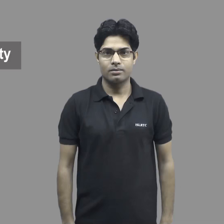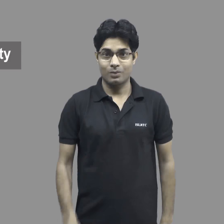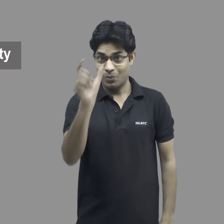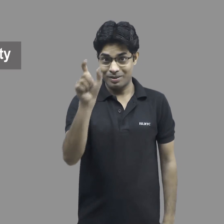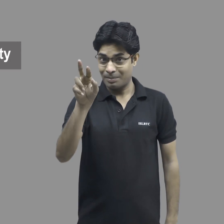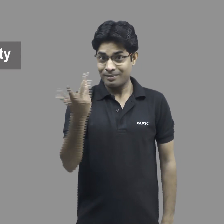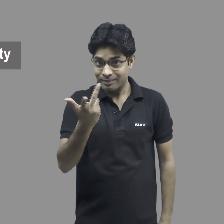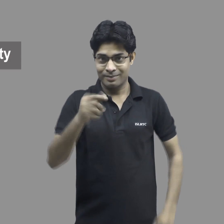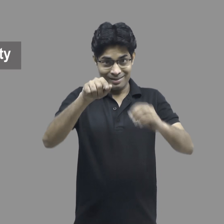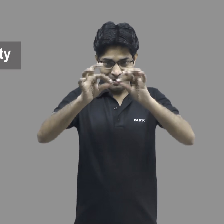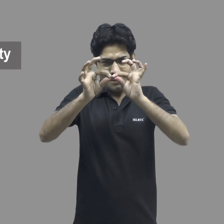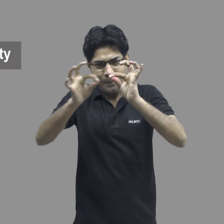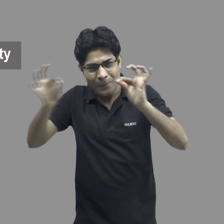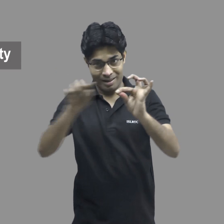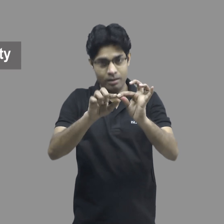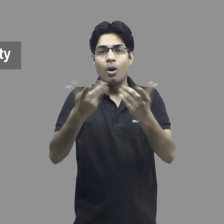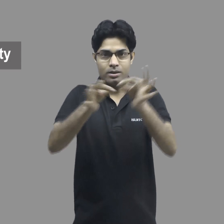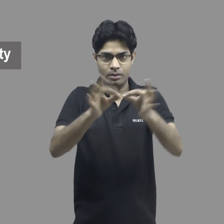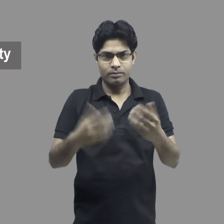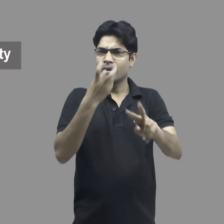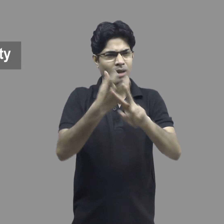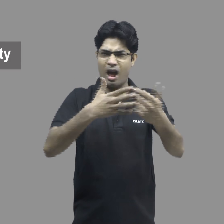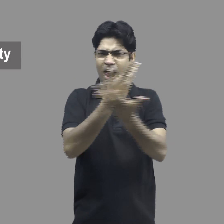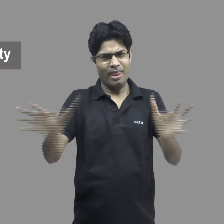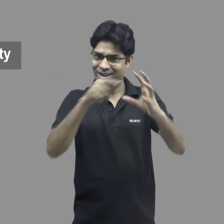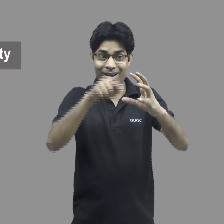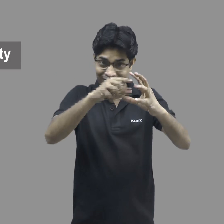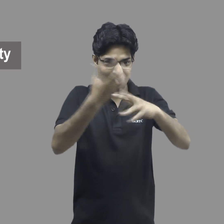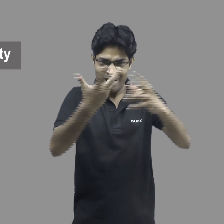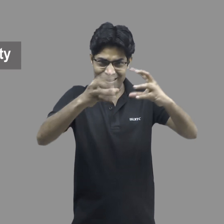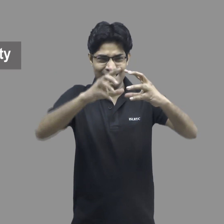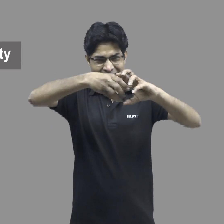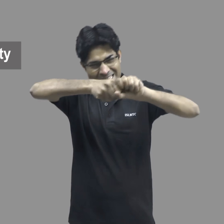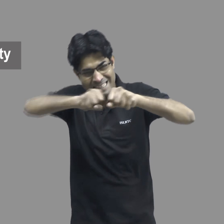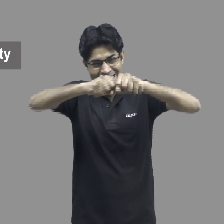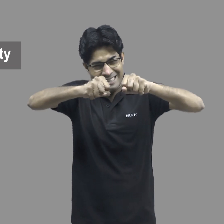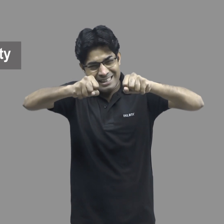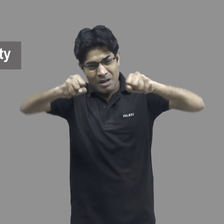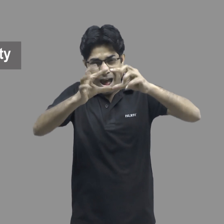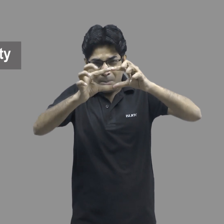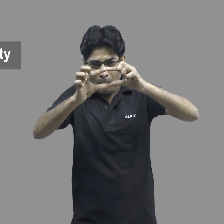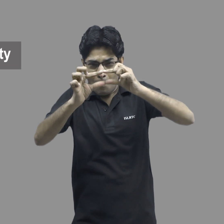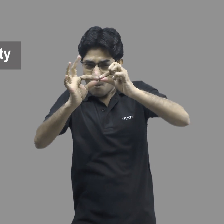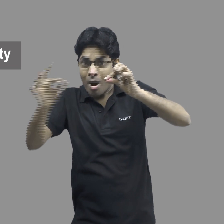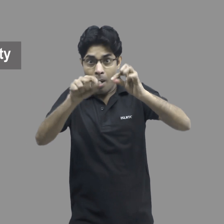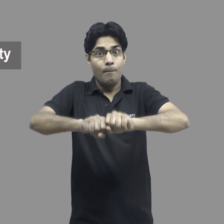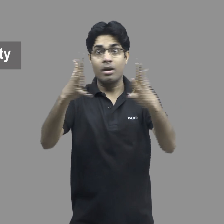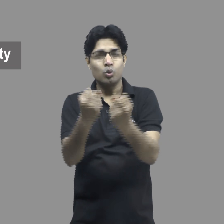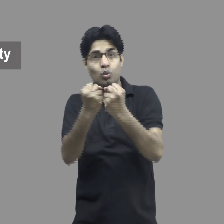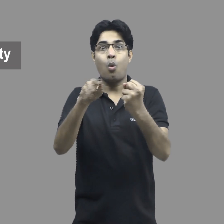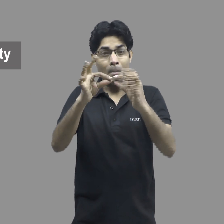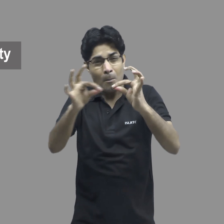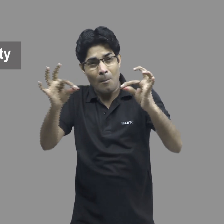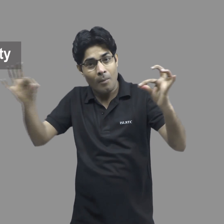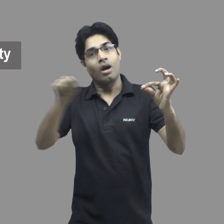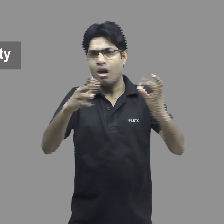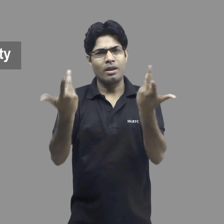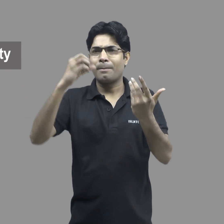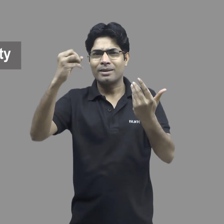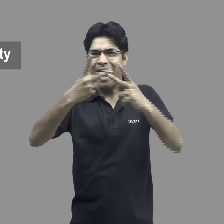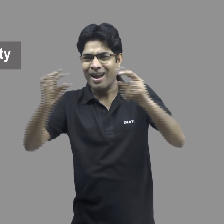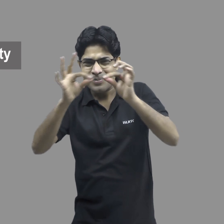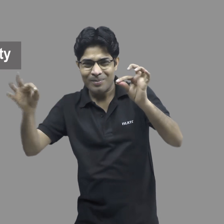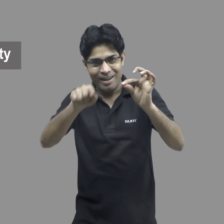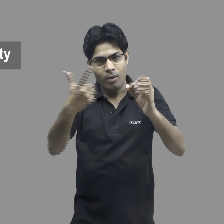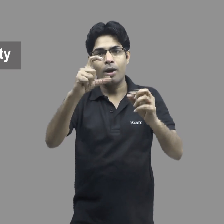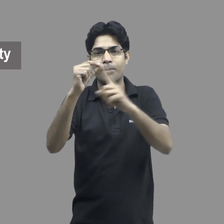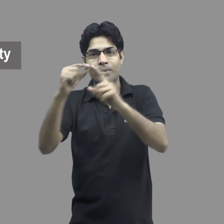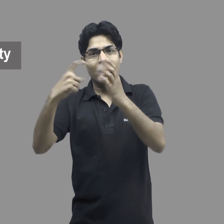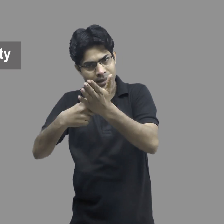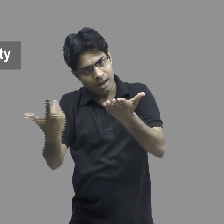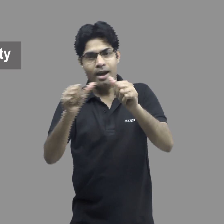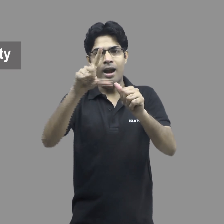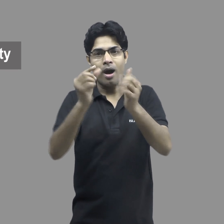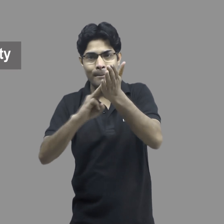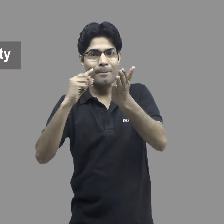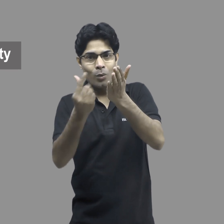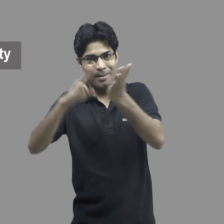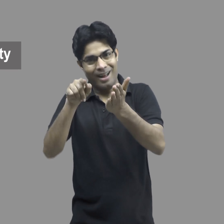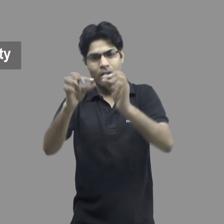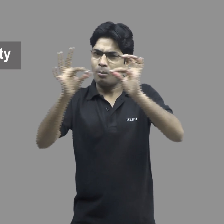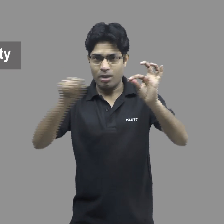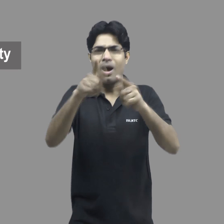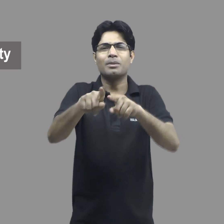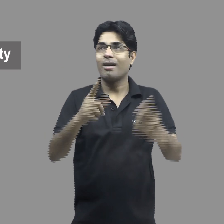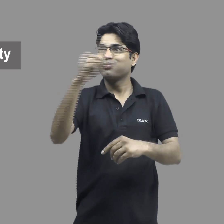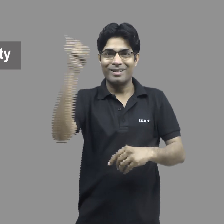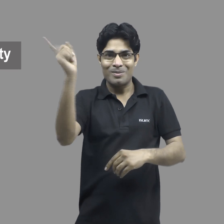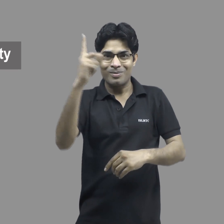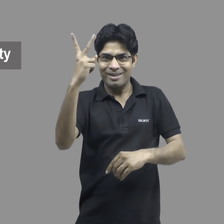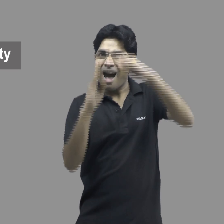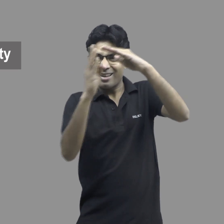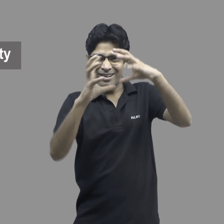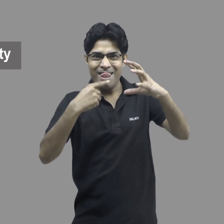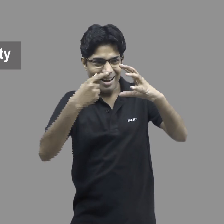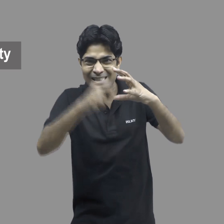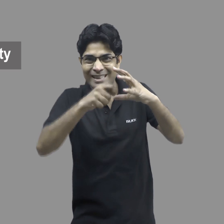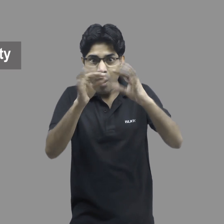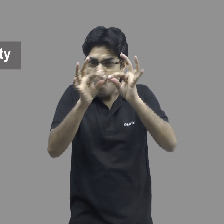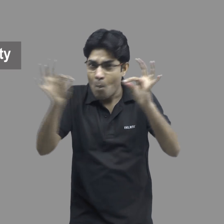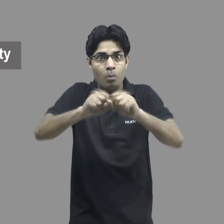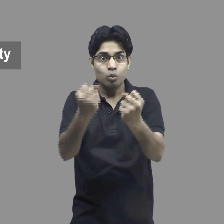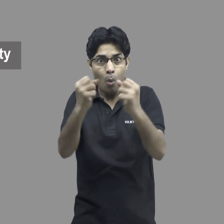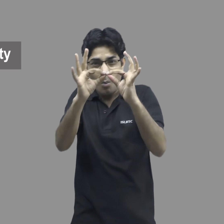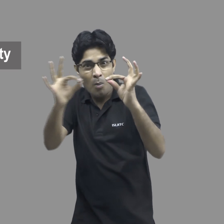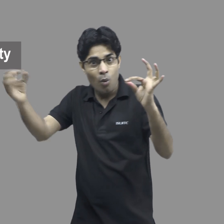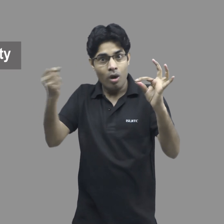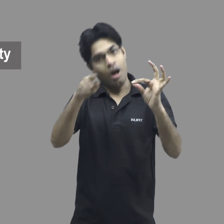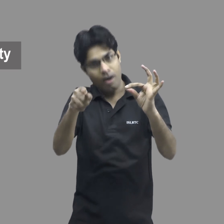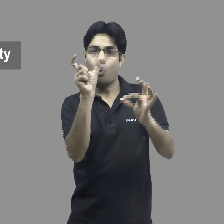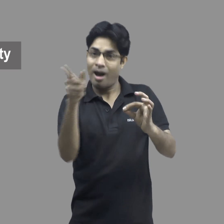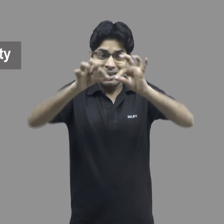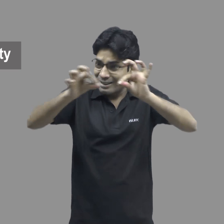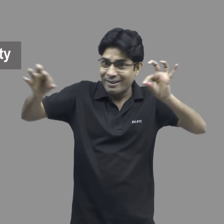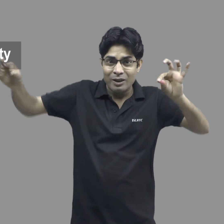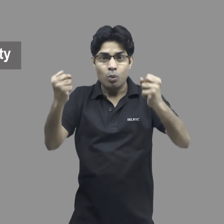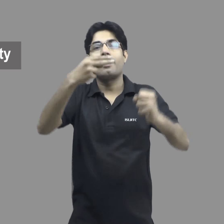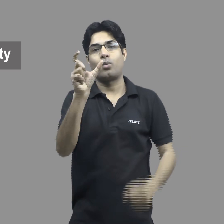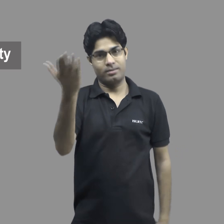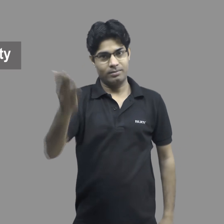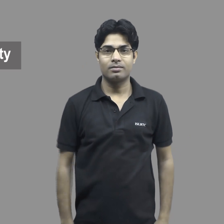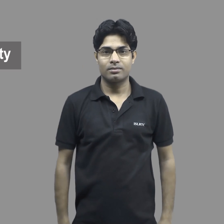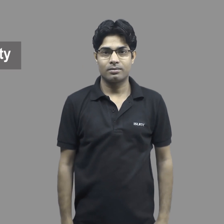Ductility